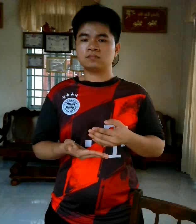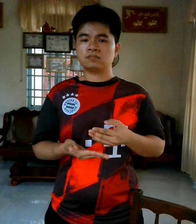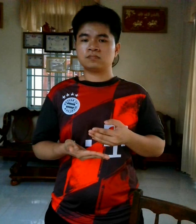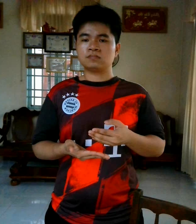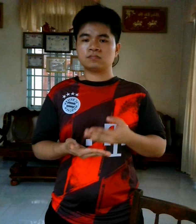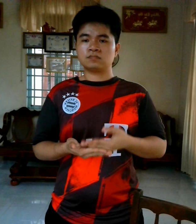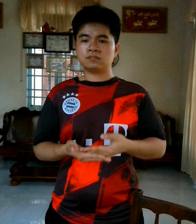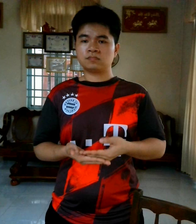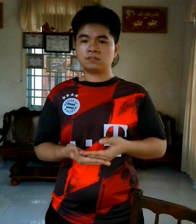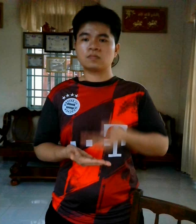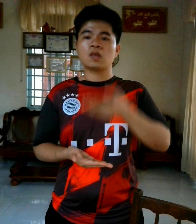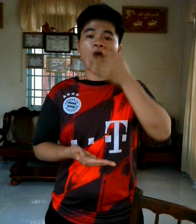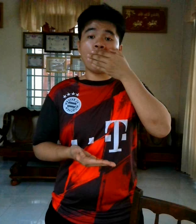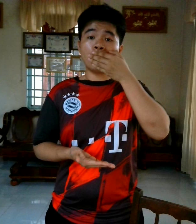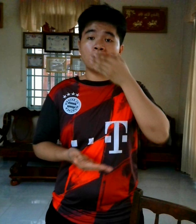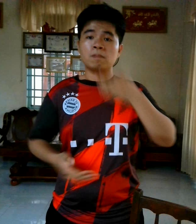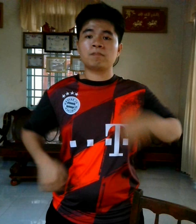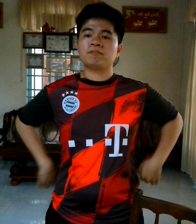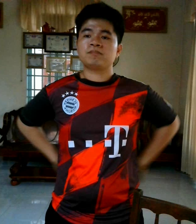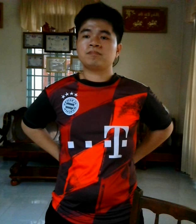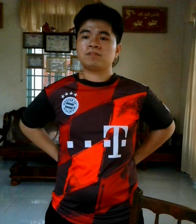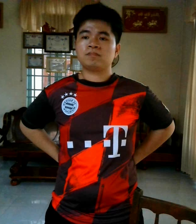sup